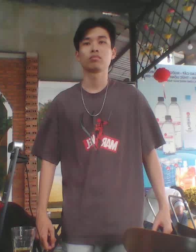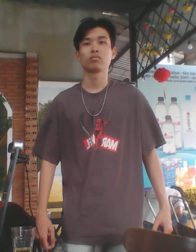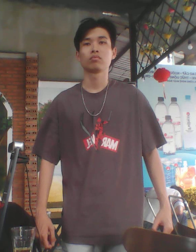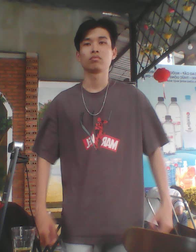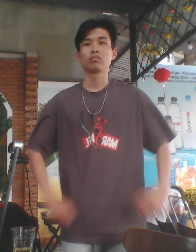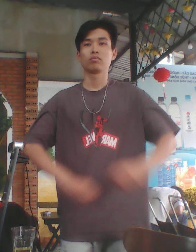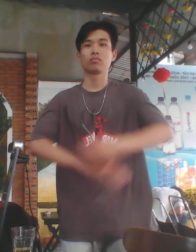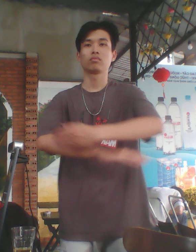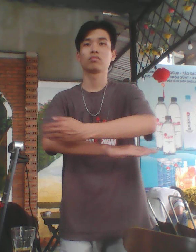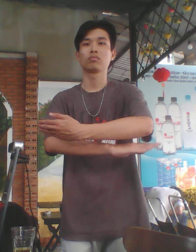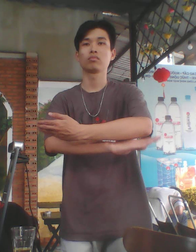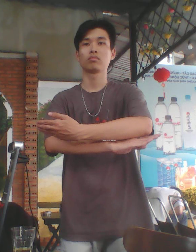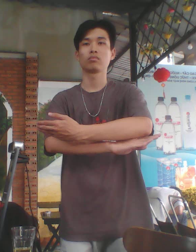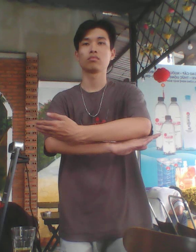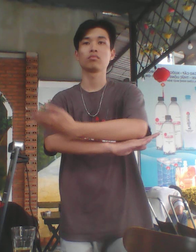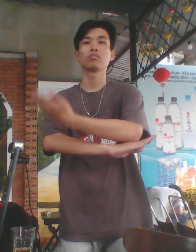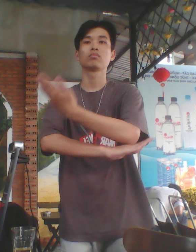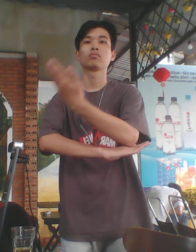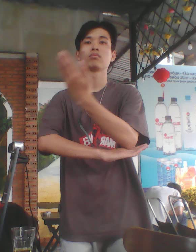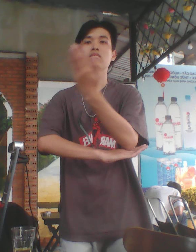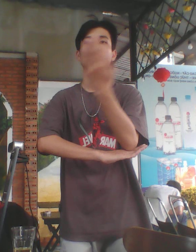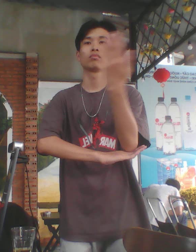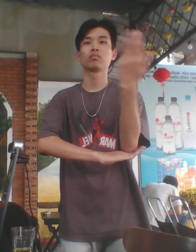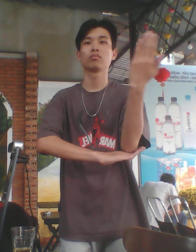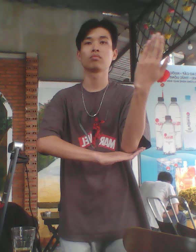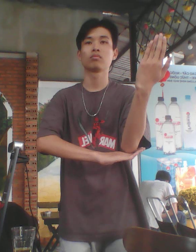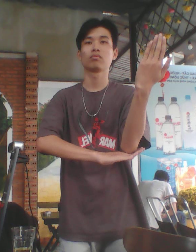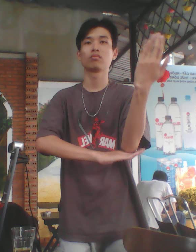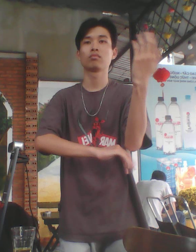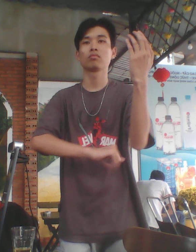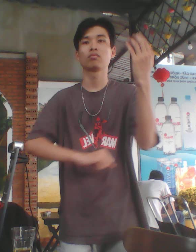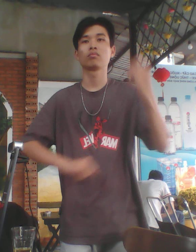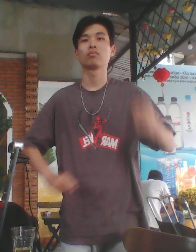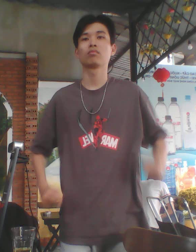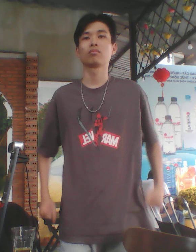buổi sáng